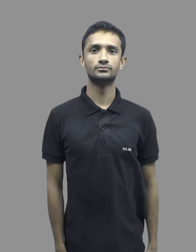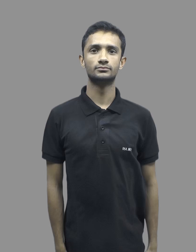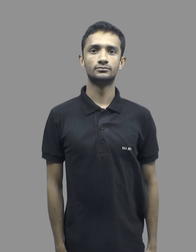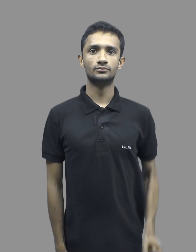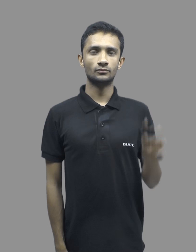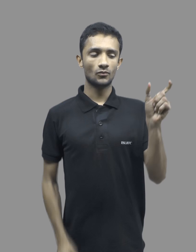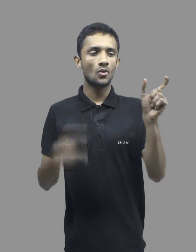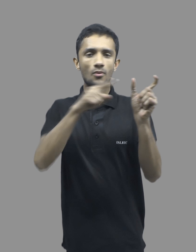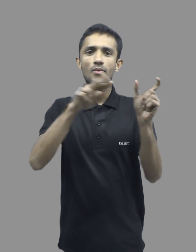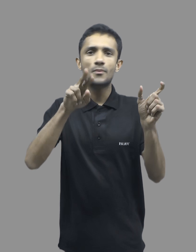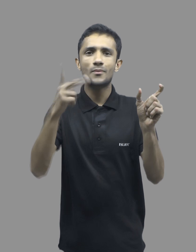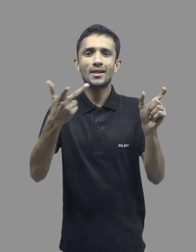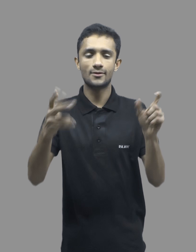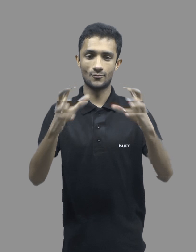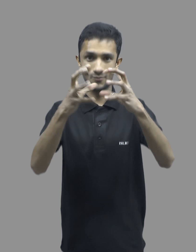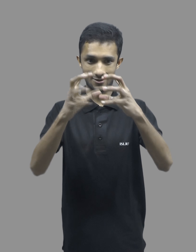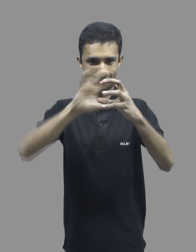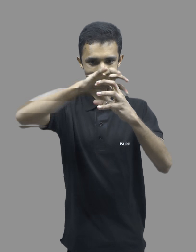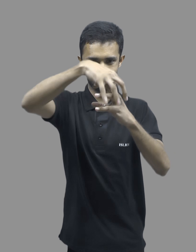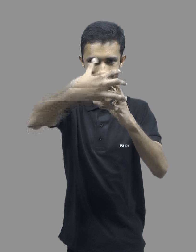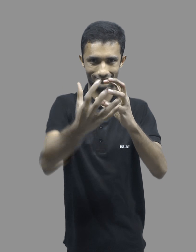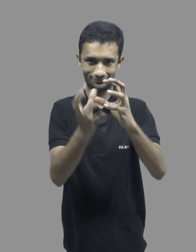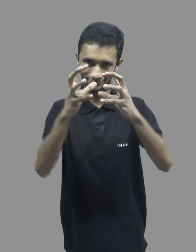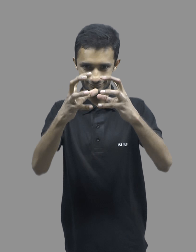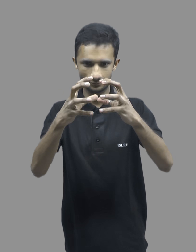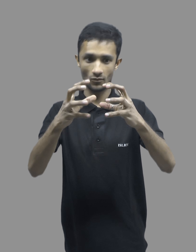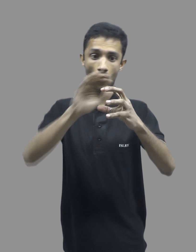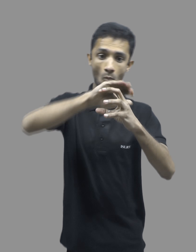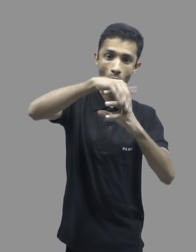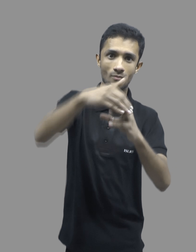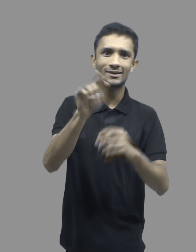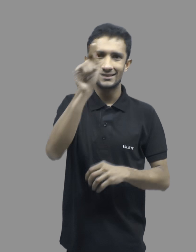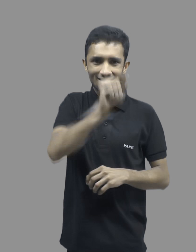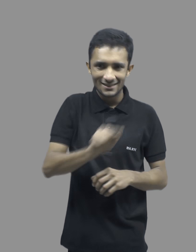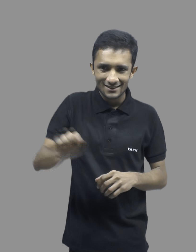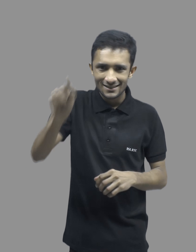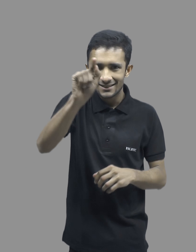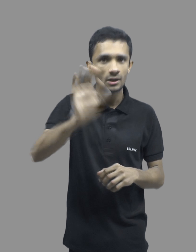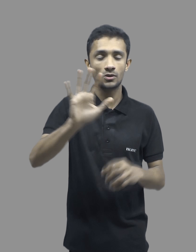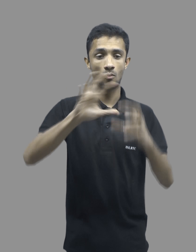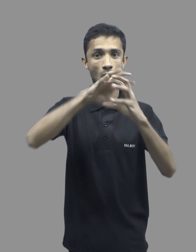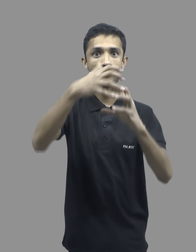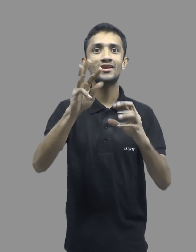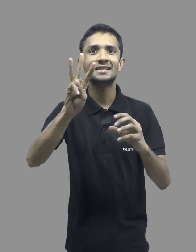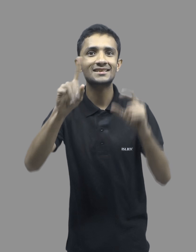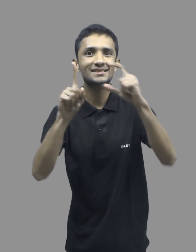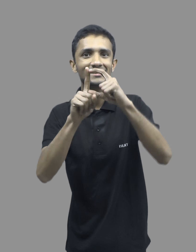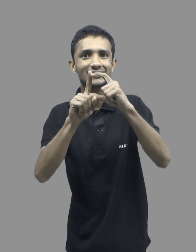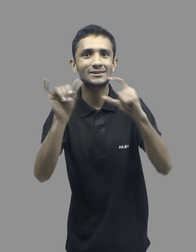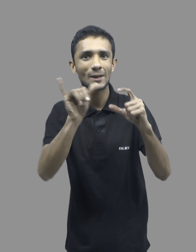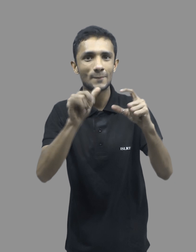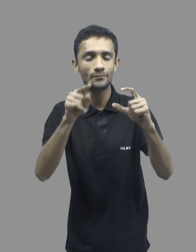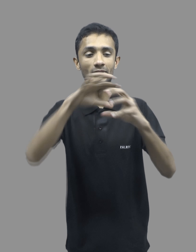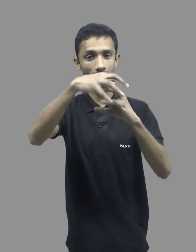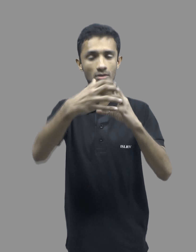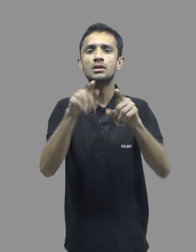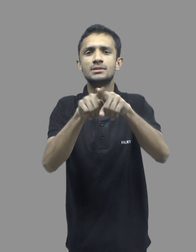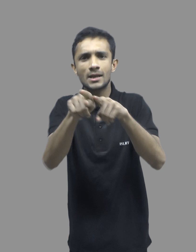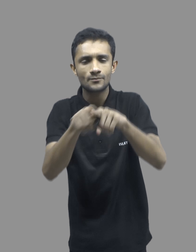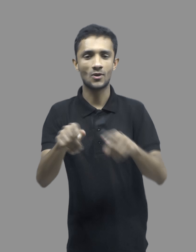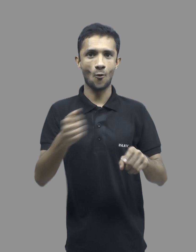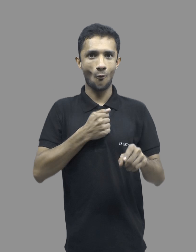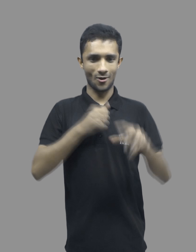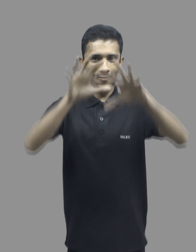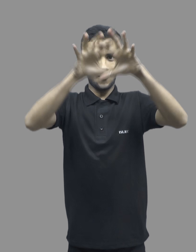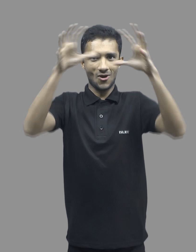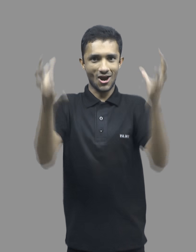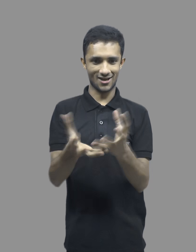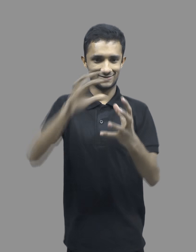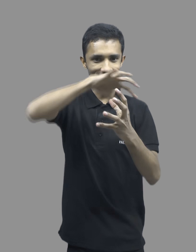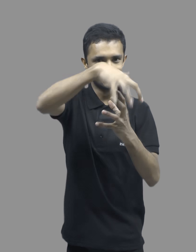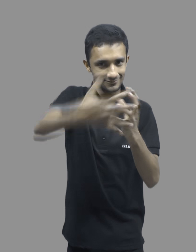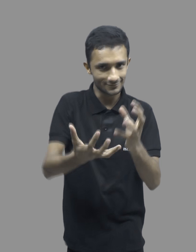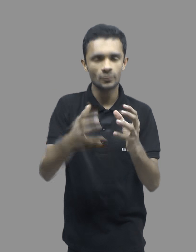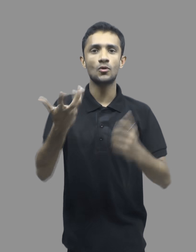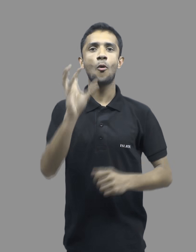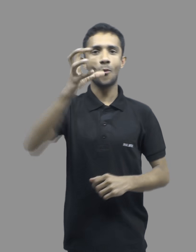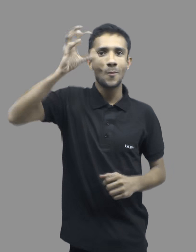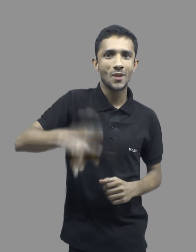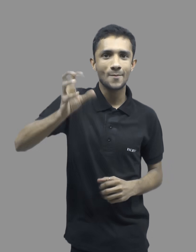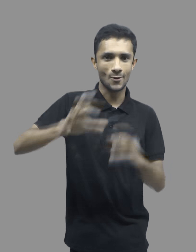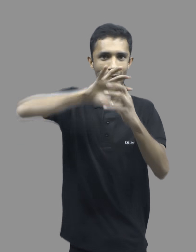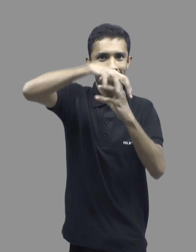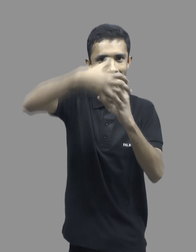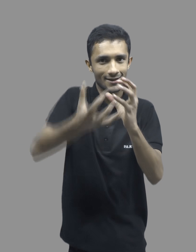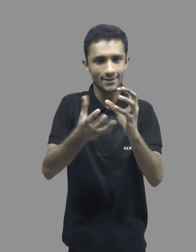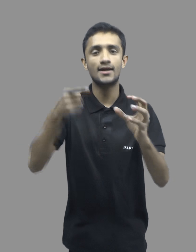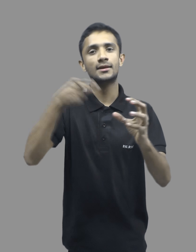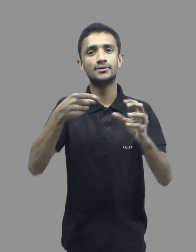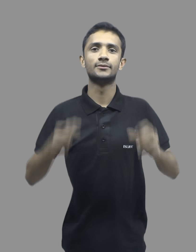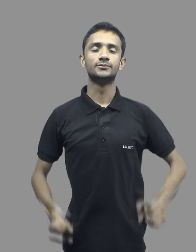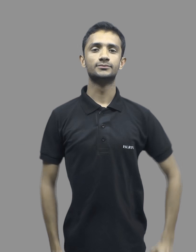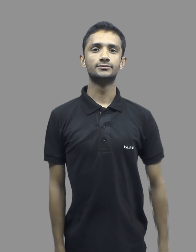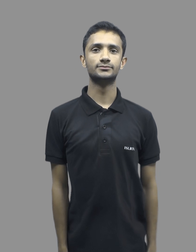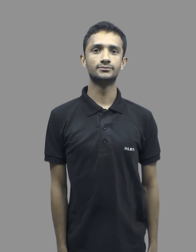Sphere